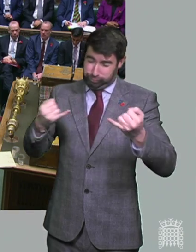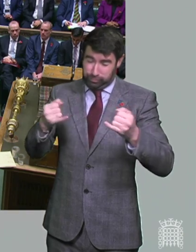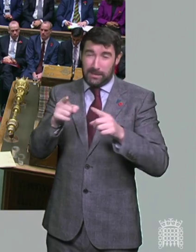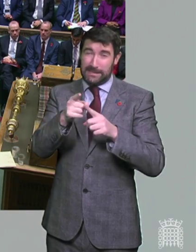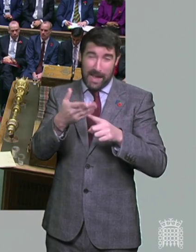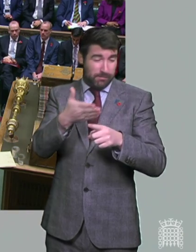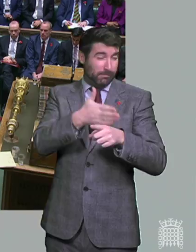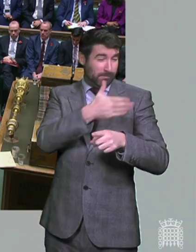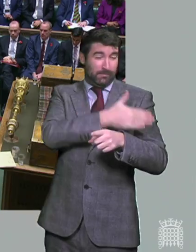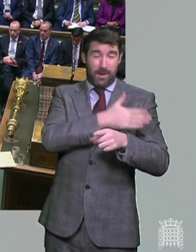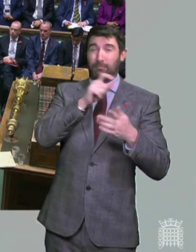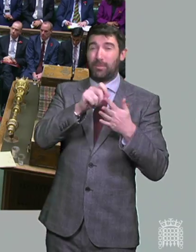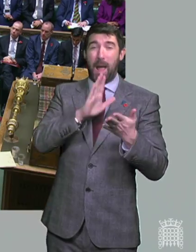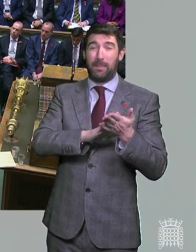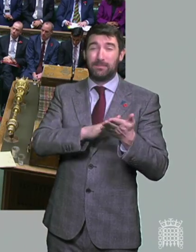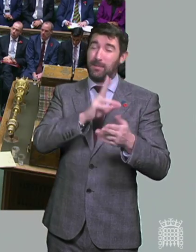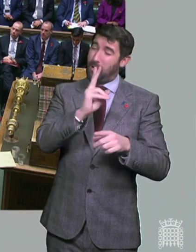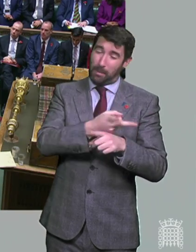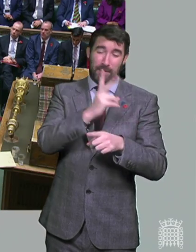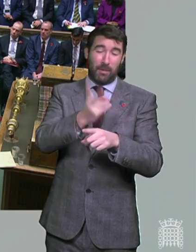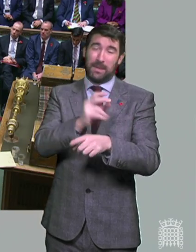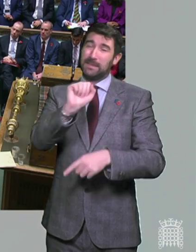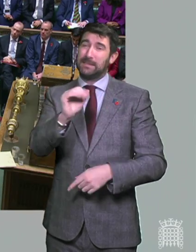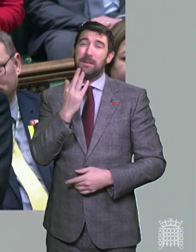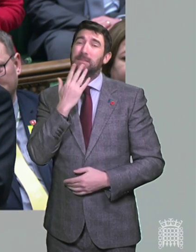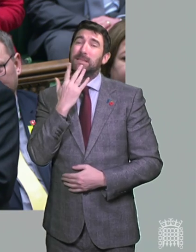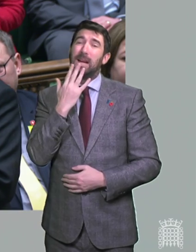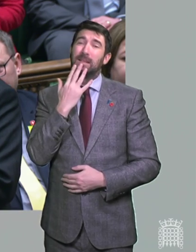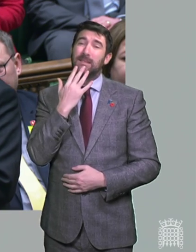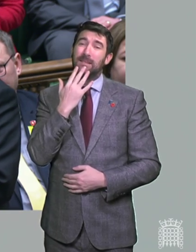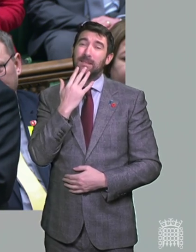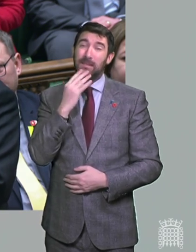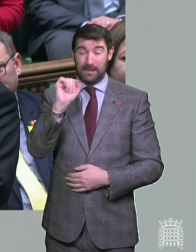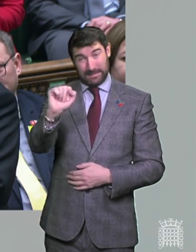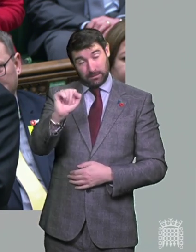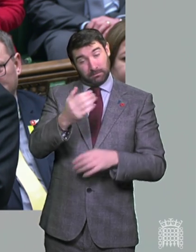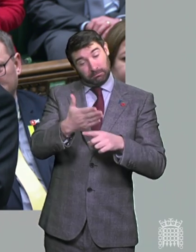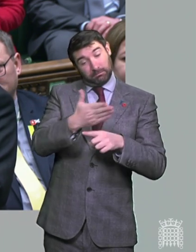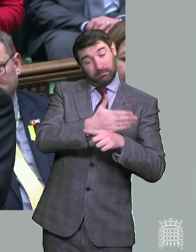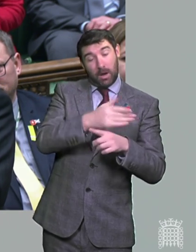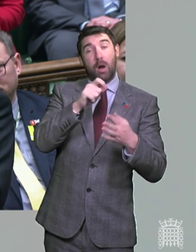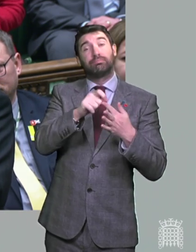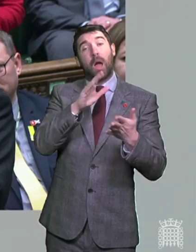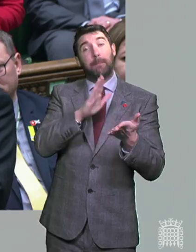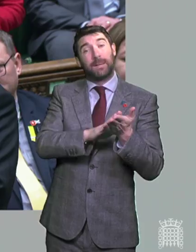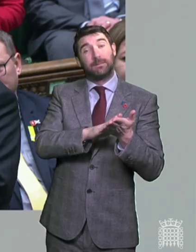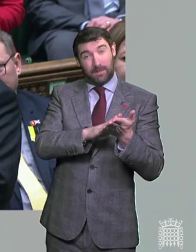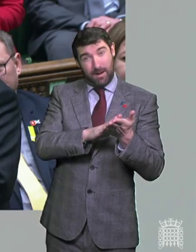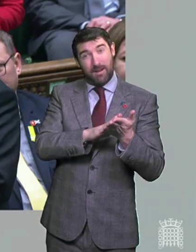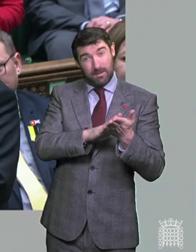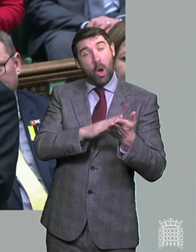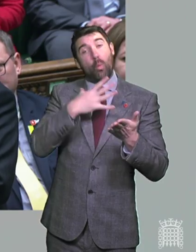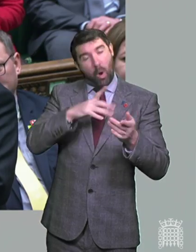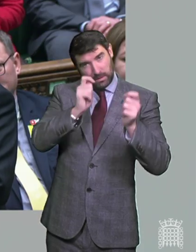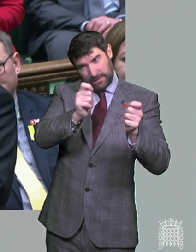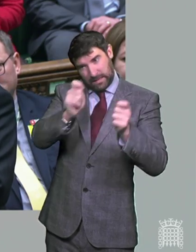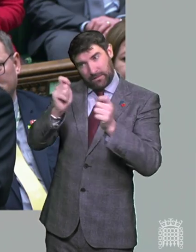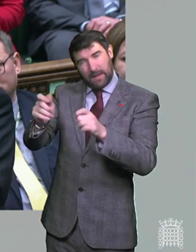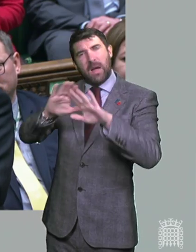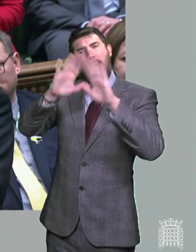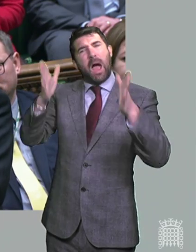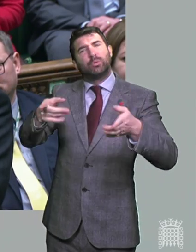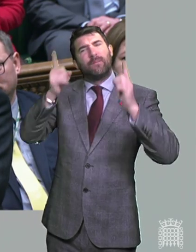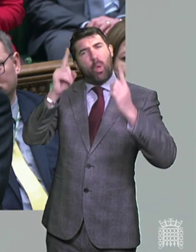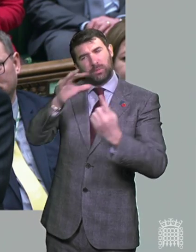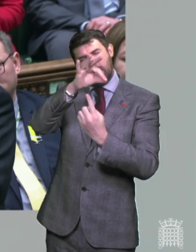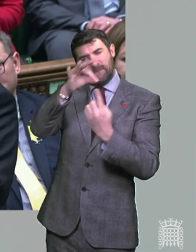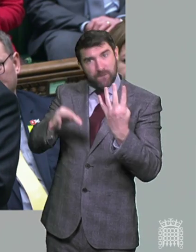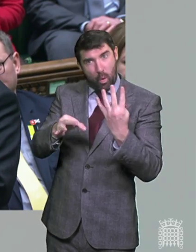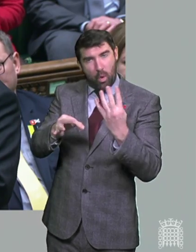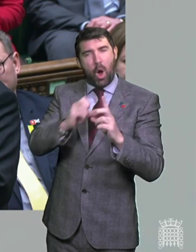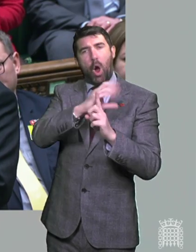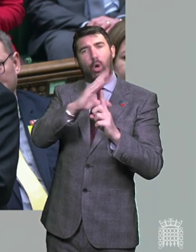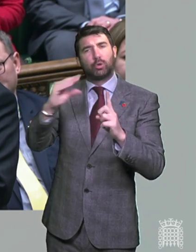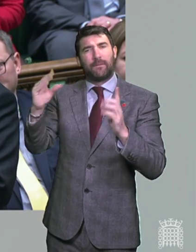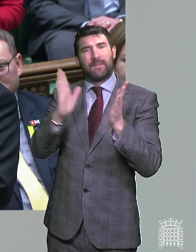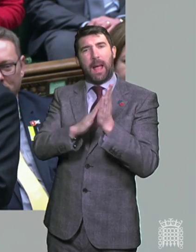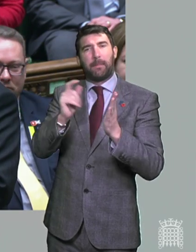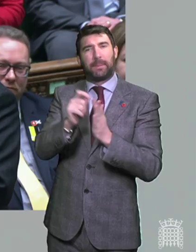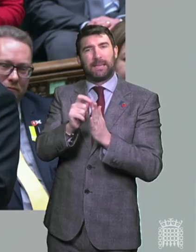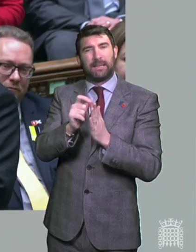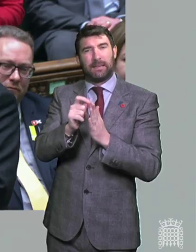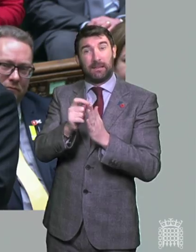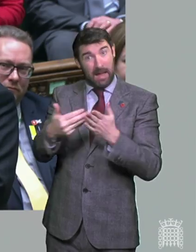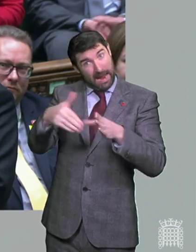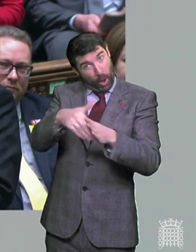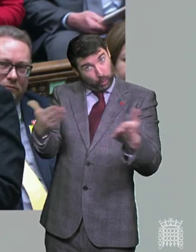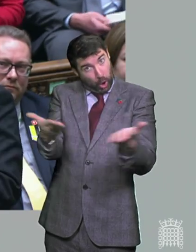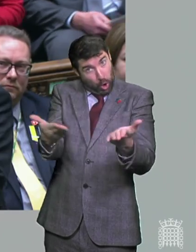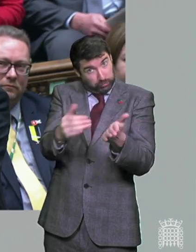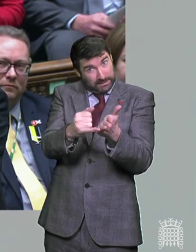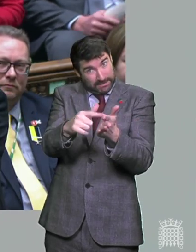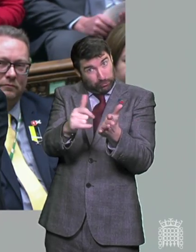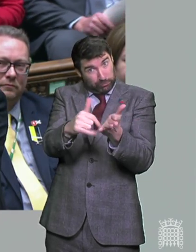Speaking of which, we now know that the Prime Minister’s former friend, the former Prime Minister, plans to hand out seats in the House of Lords to at least four Tory MPs, including the current Secretary of State for Scotland.